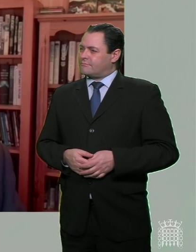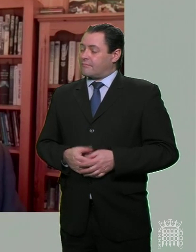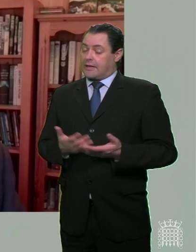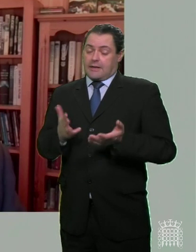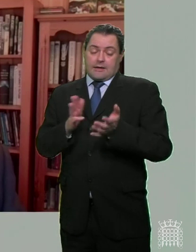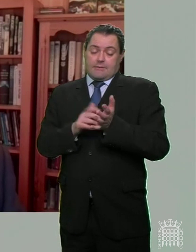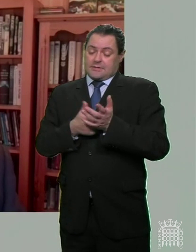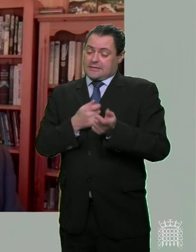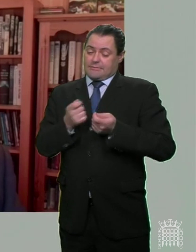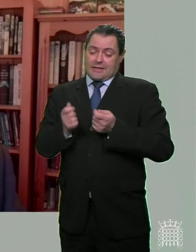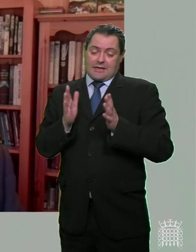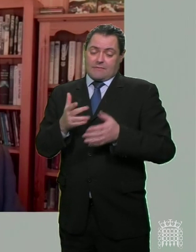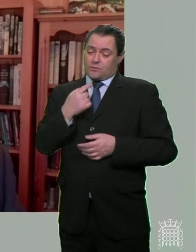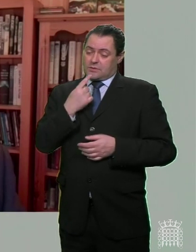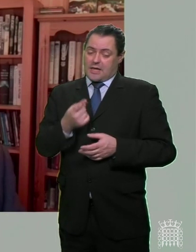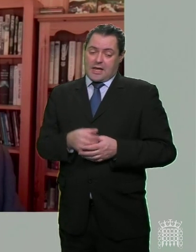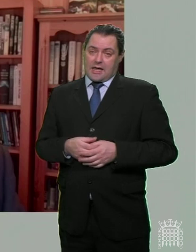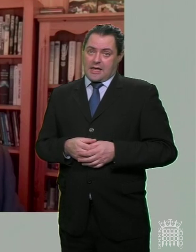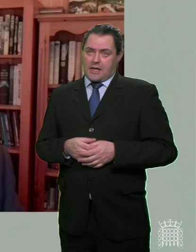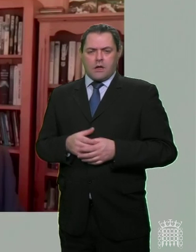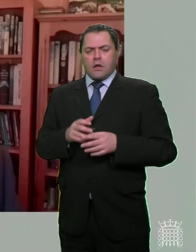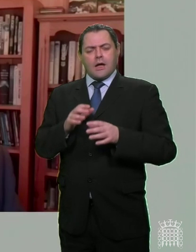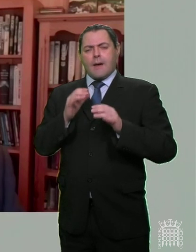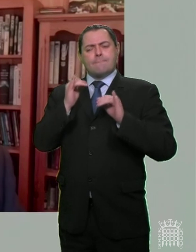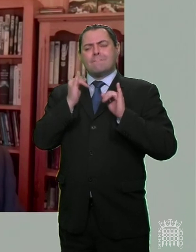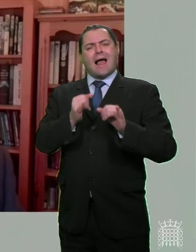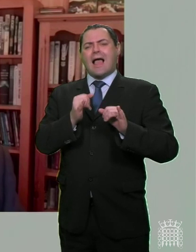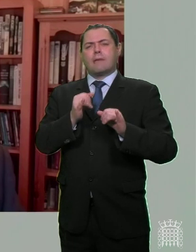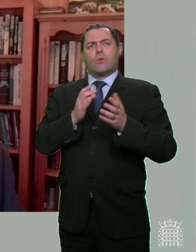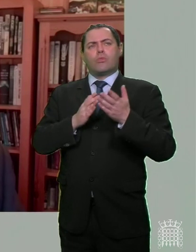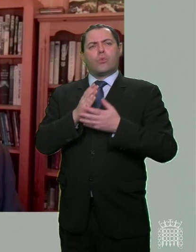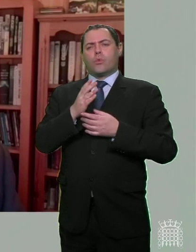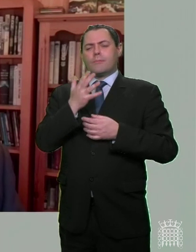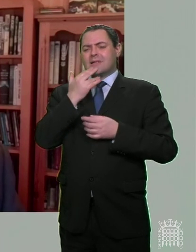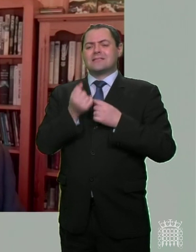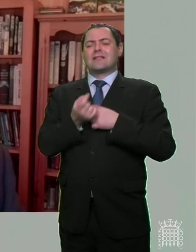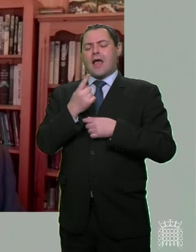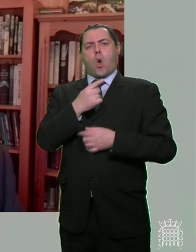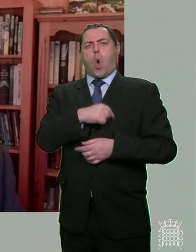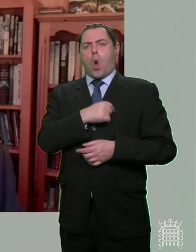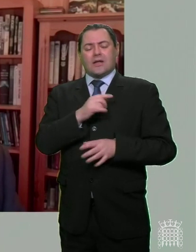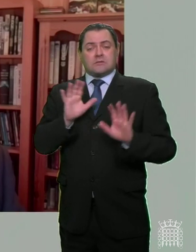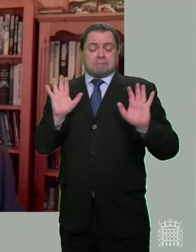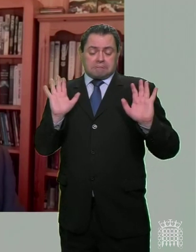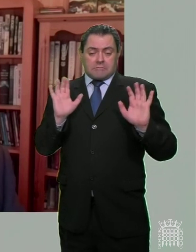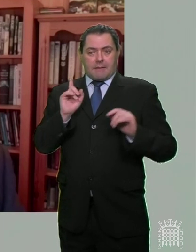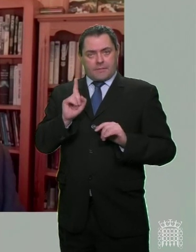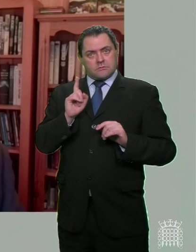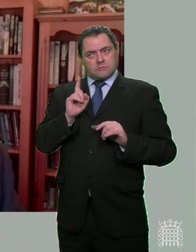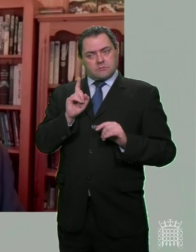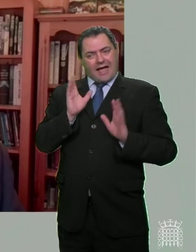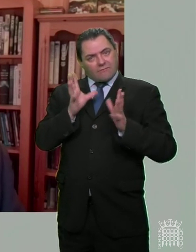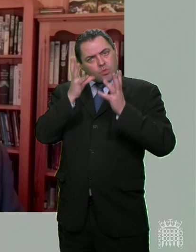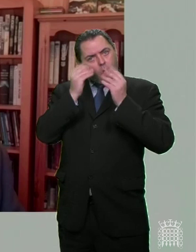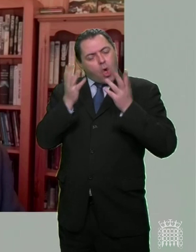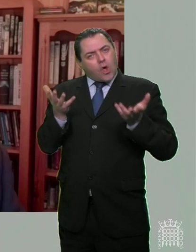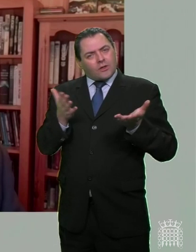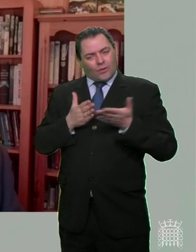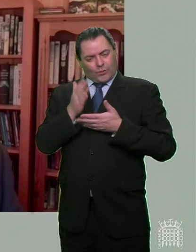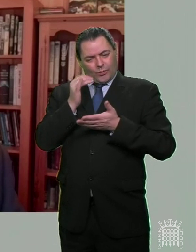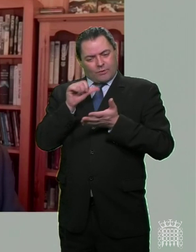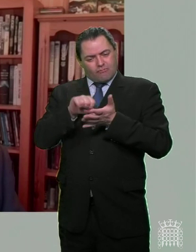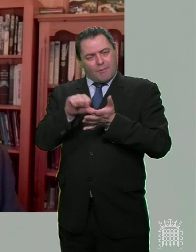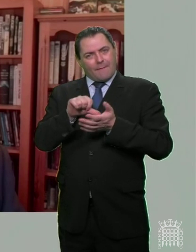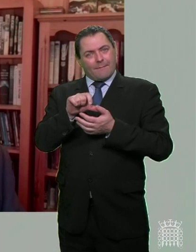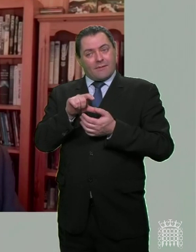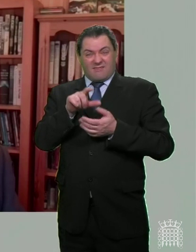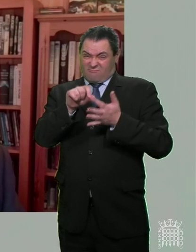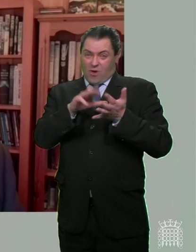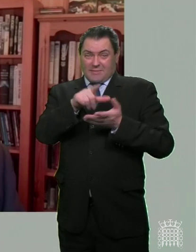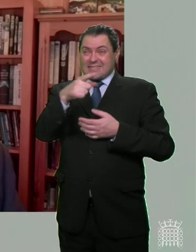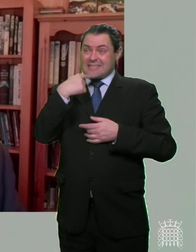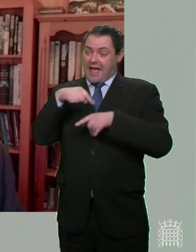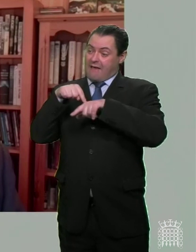I must respectfully say that this is not about apportioning blame for honest mistakes; it is about learning lessons from a Prime Minister who has repeatedly ignored the scientific advice.